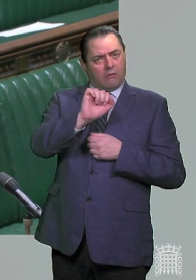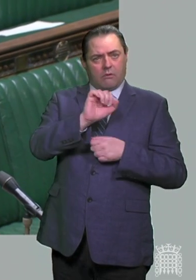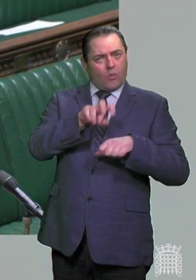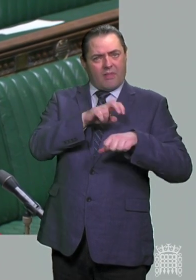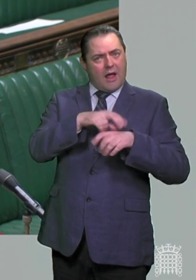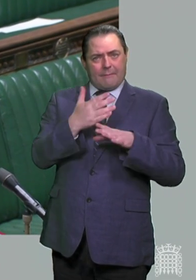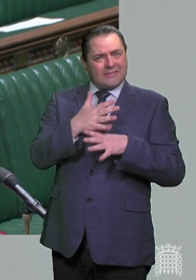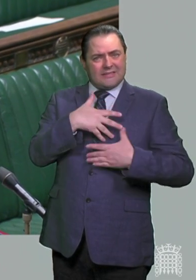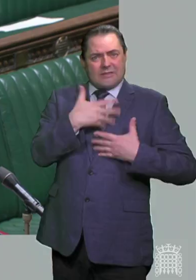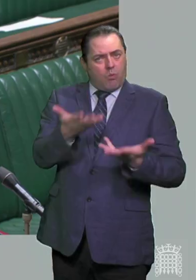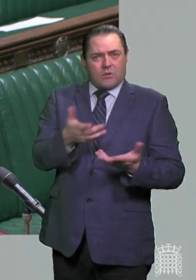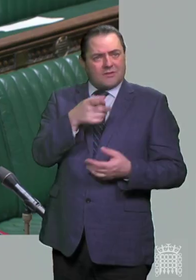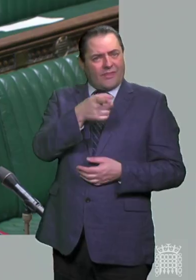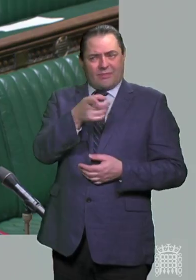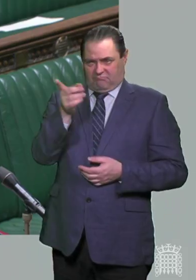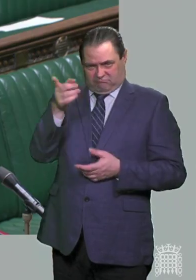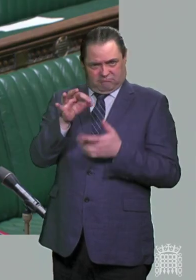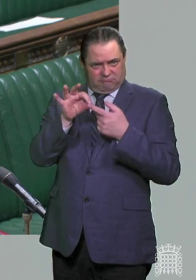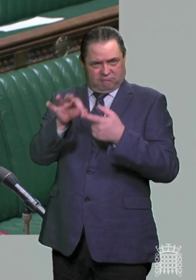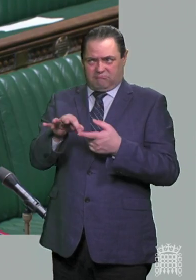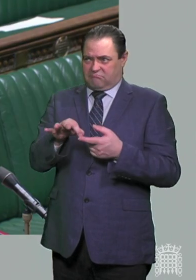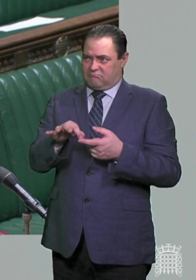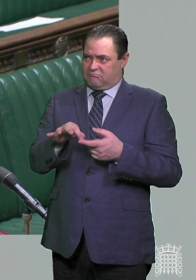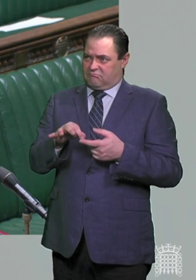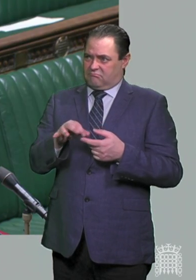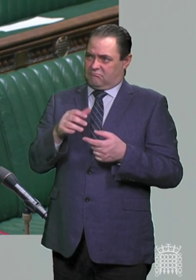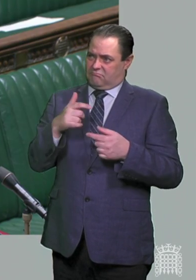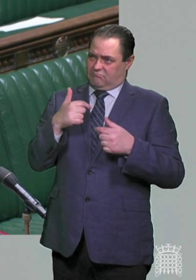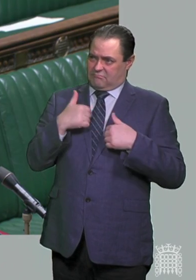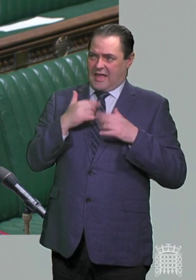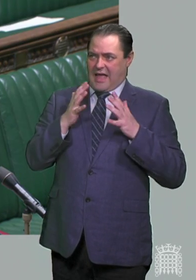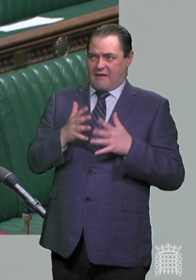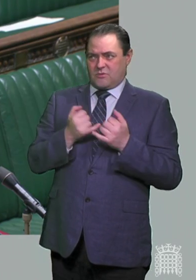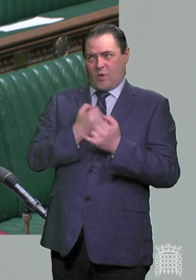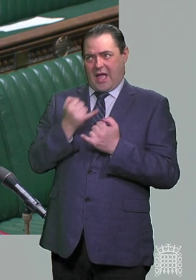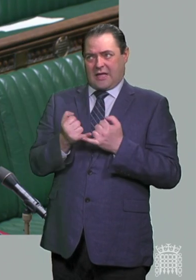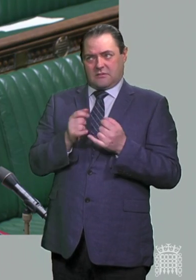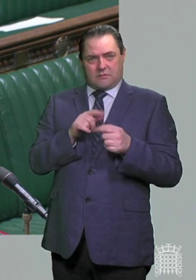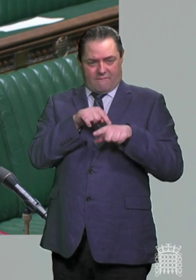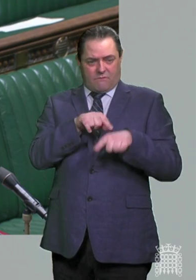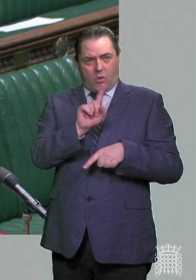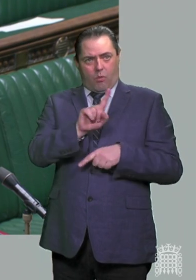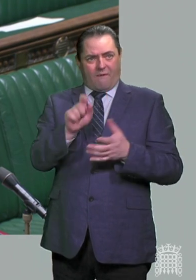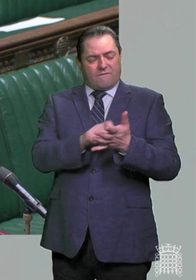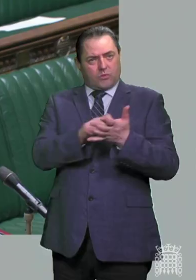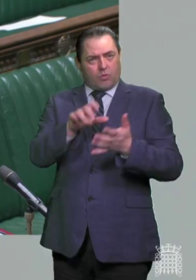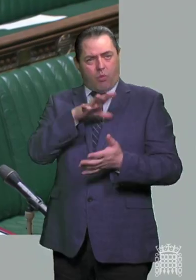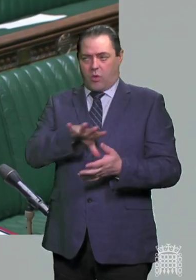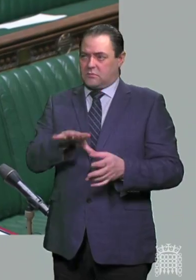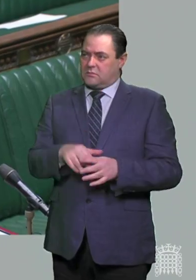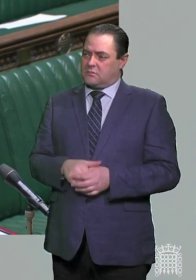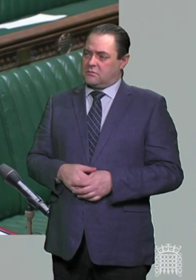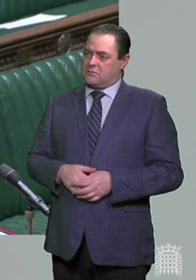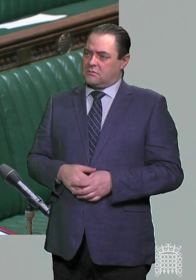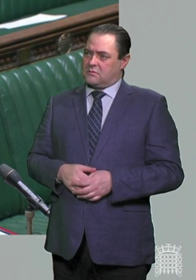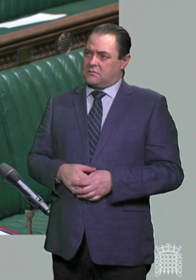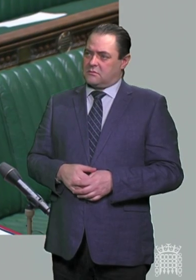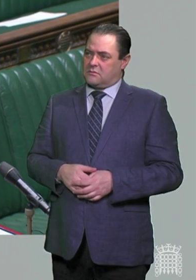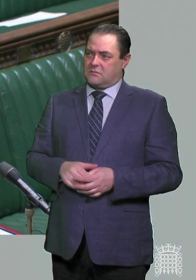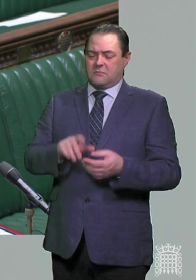At some point, even unrelenting figures such as myself do need to compromise and give the voters what they want.